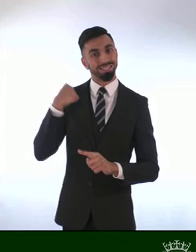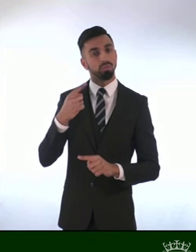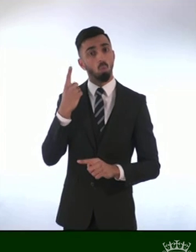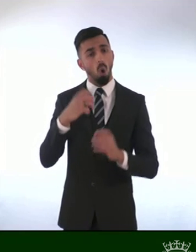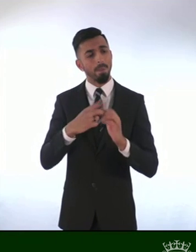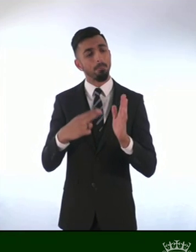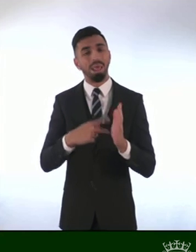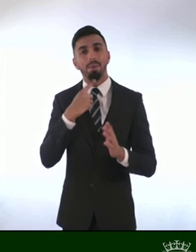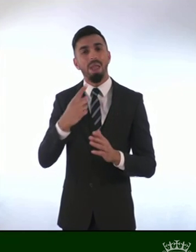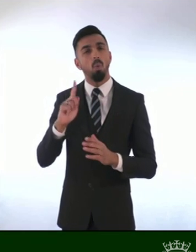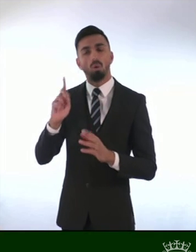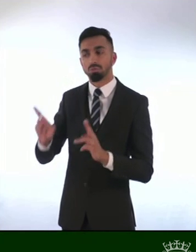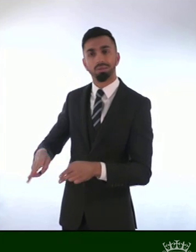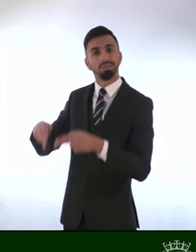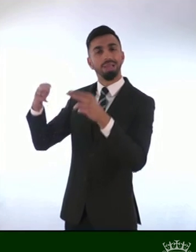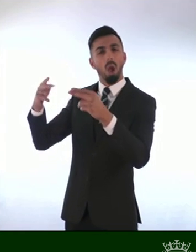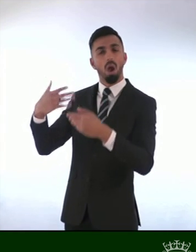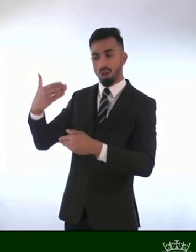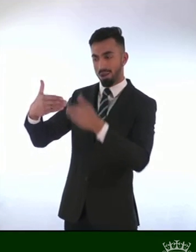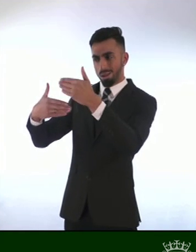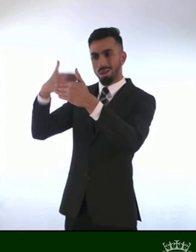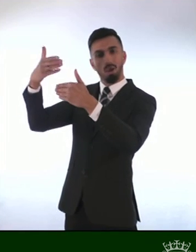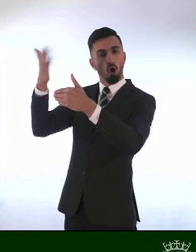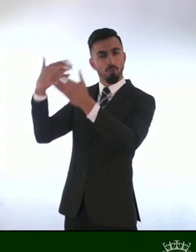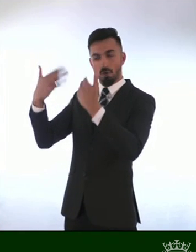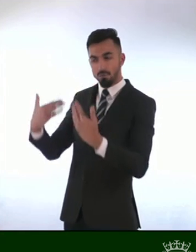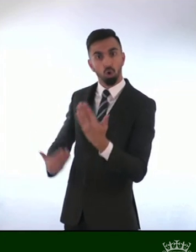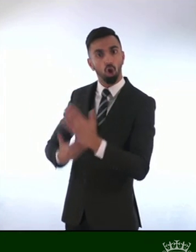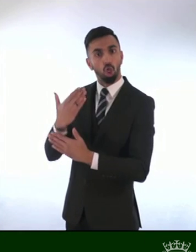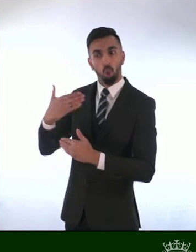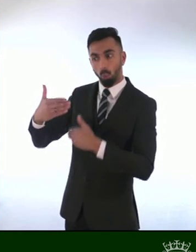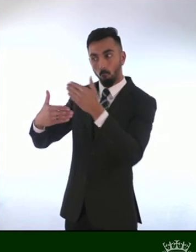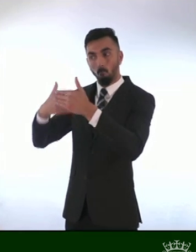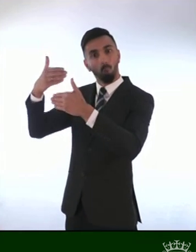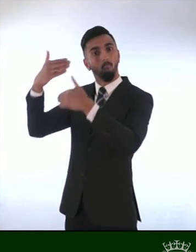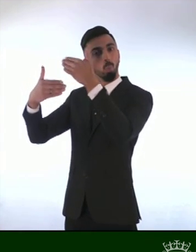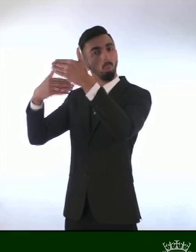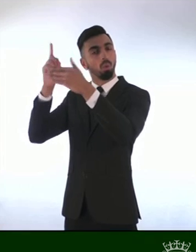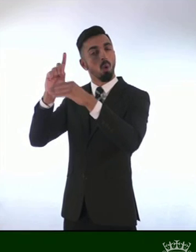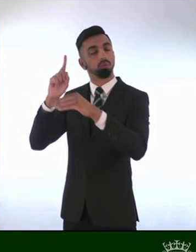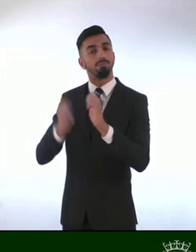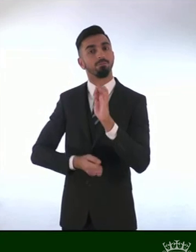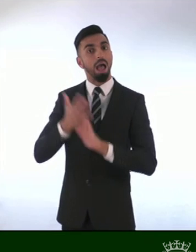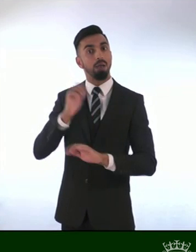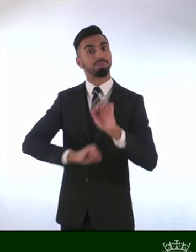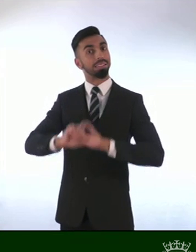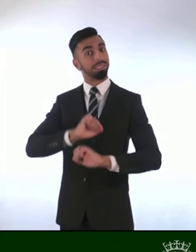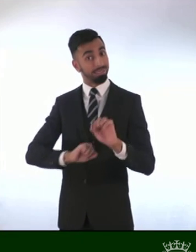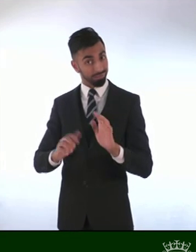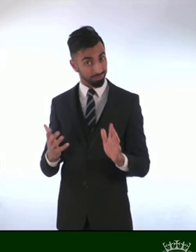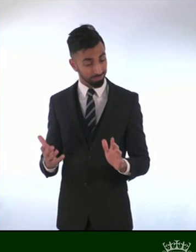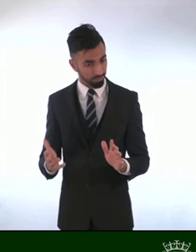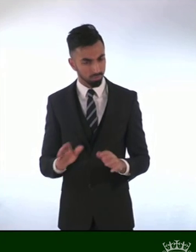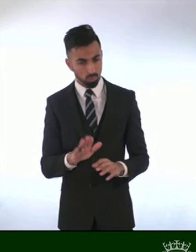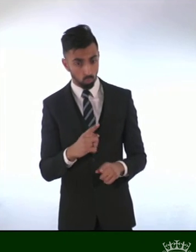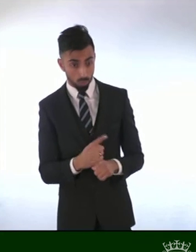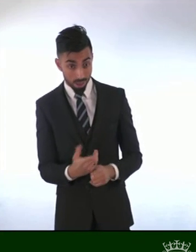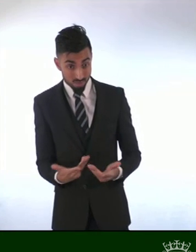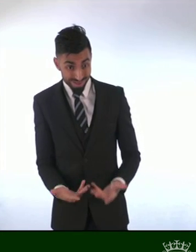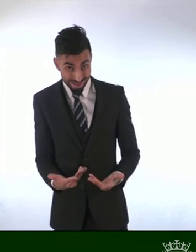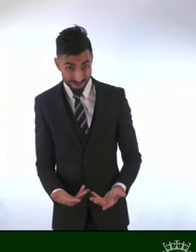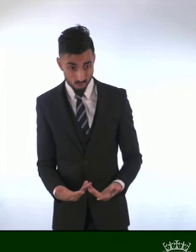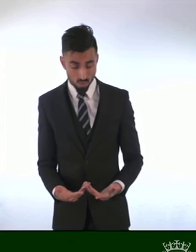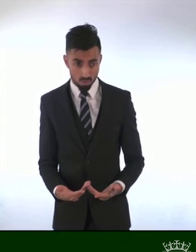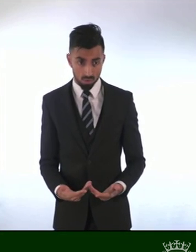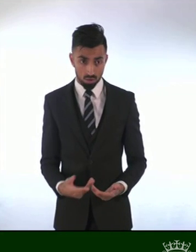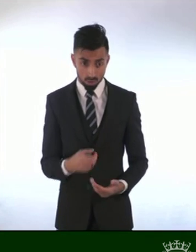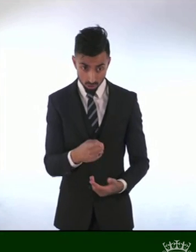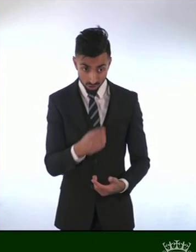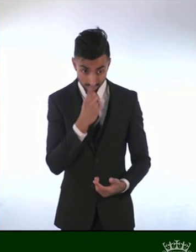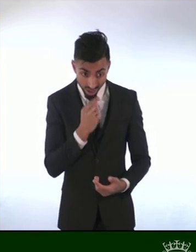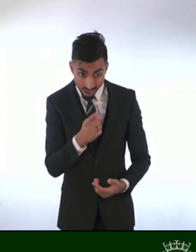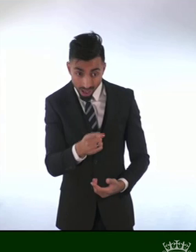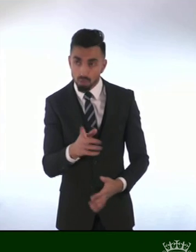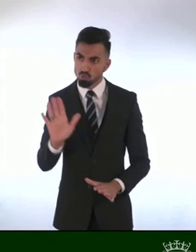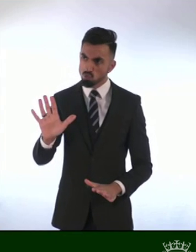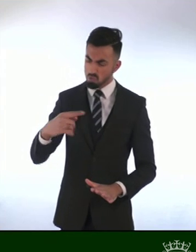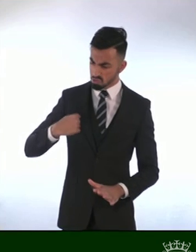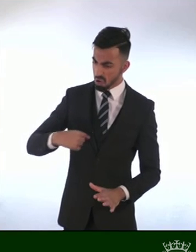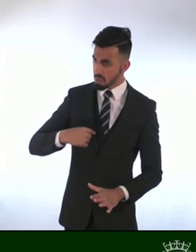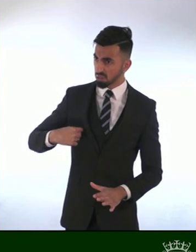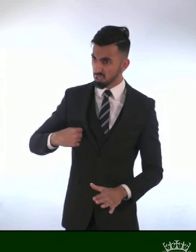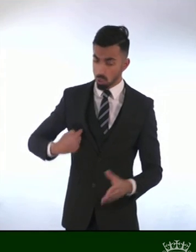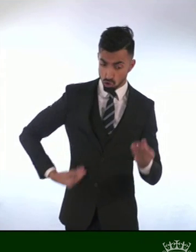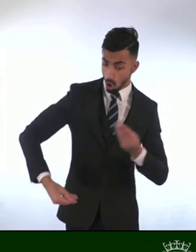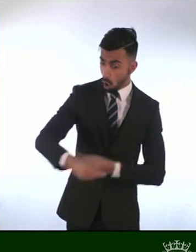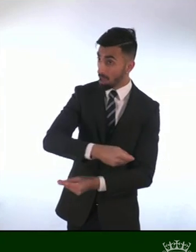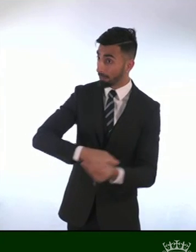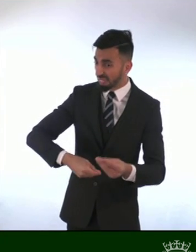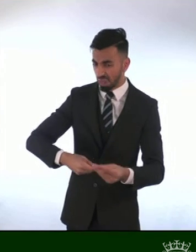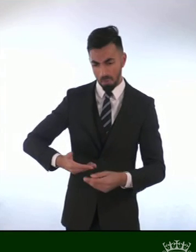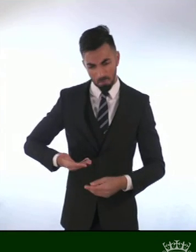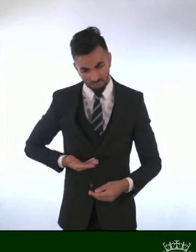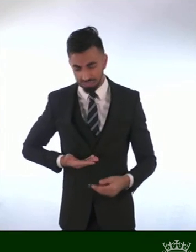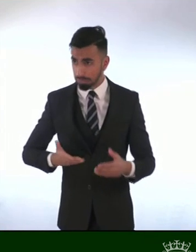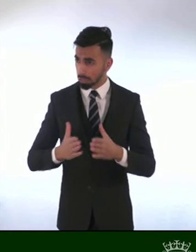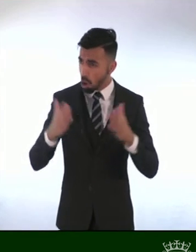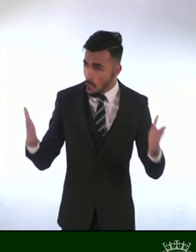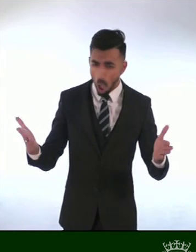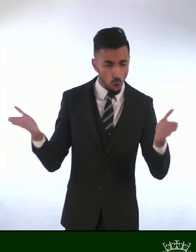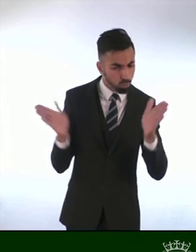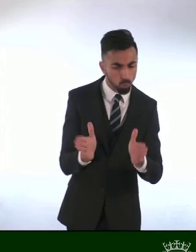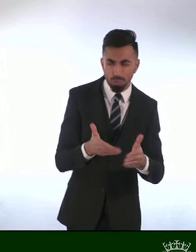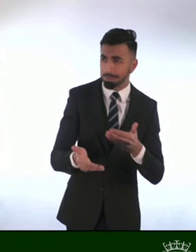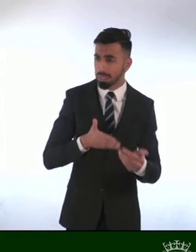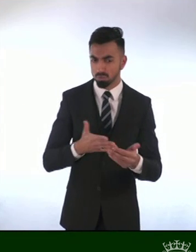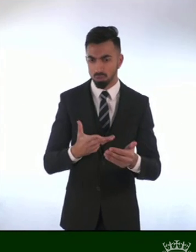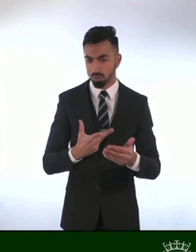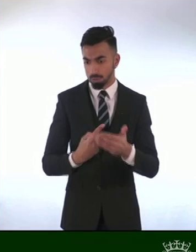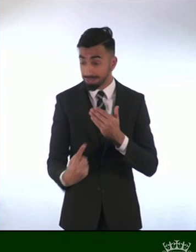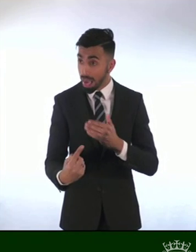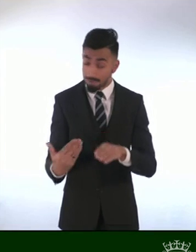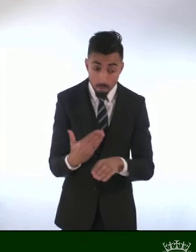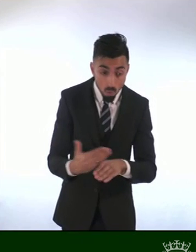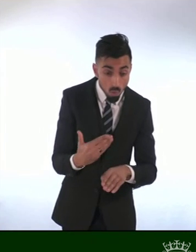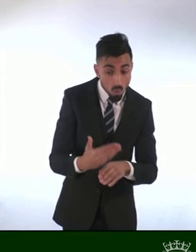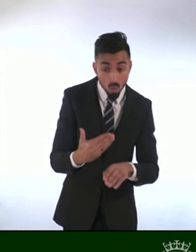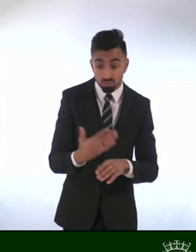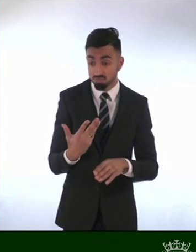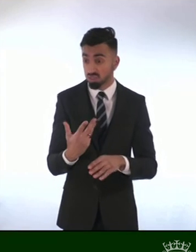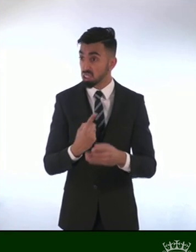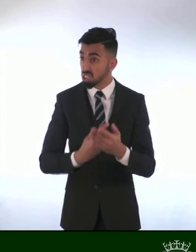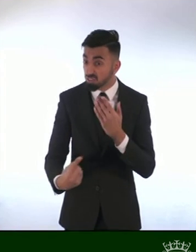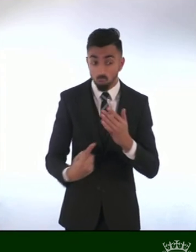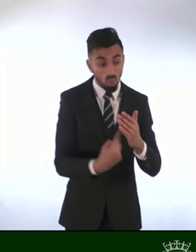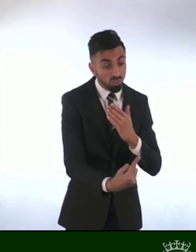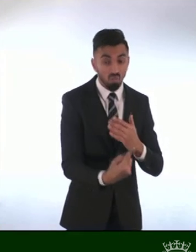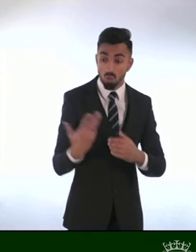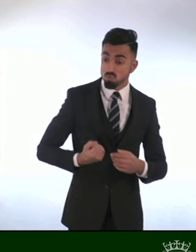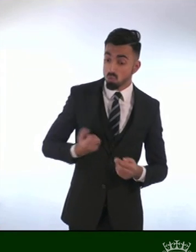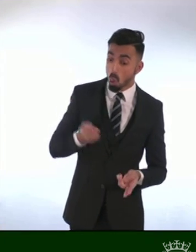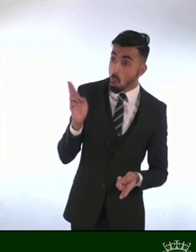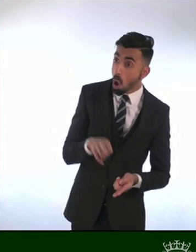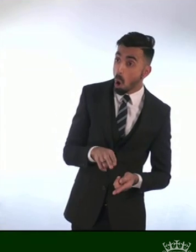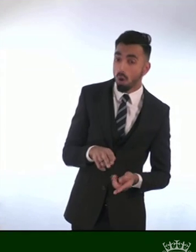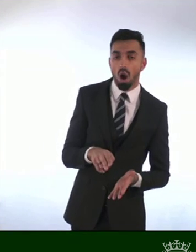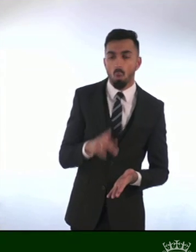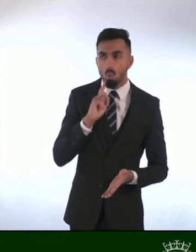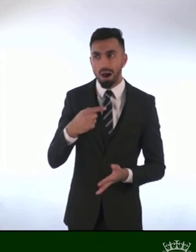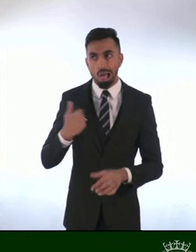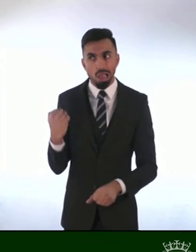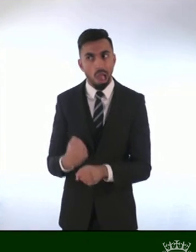Moving on to today’s events, can he assure me that his Government will do absolutely everything to support the economy, businesses large and small, the self-employed and individuals, including those on low income?